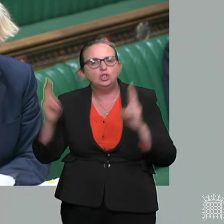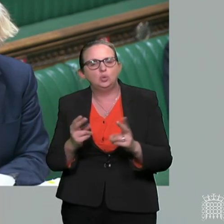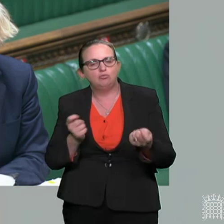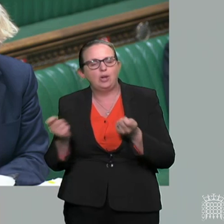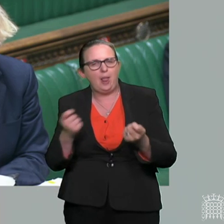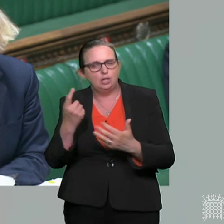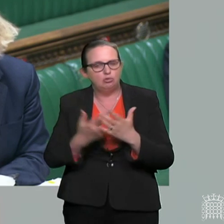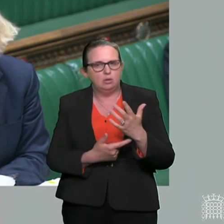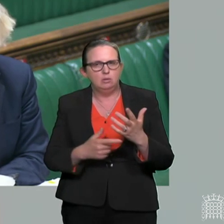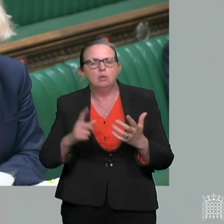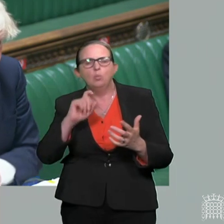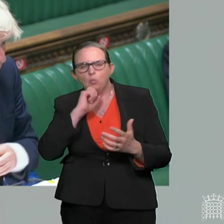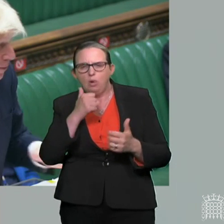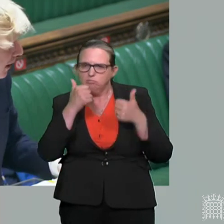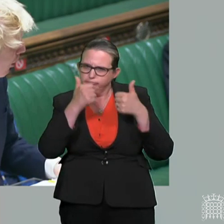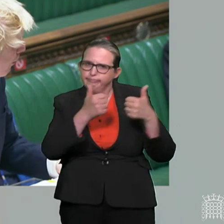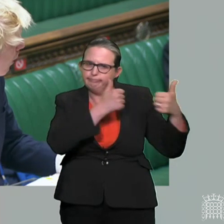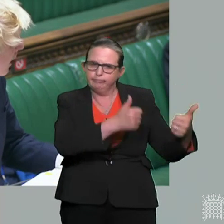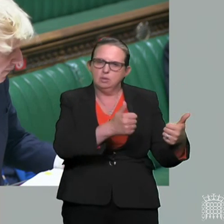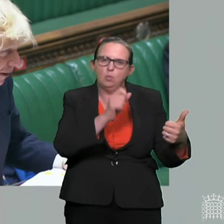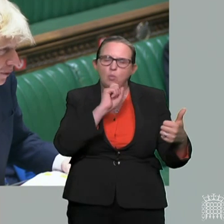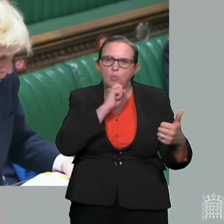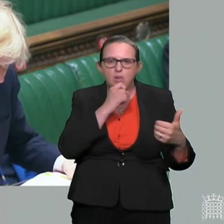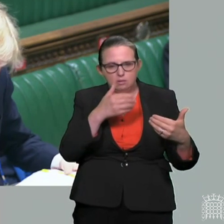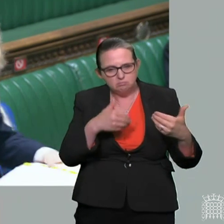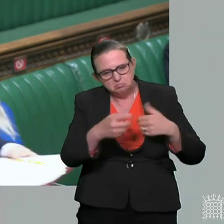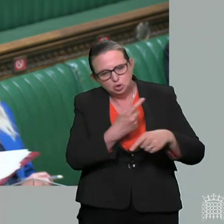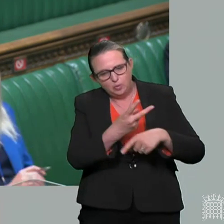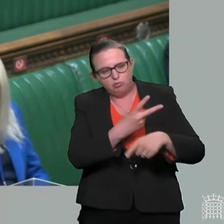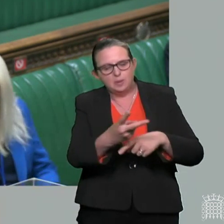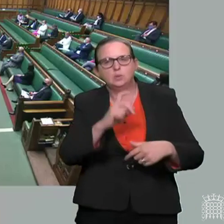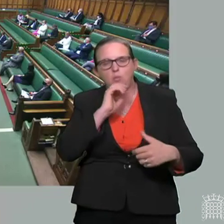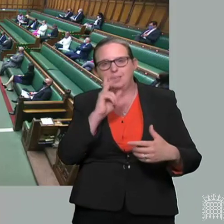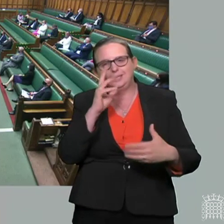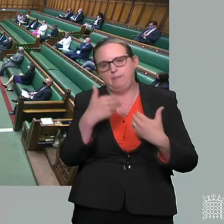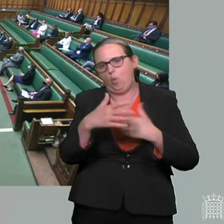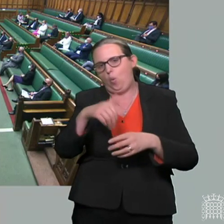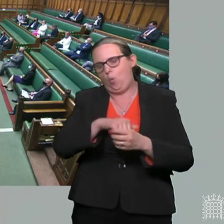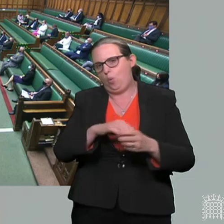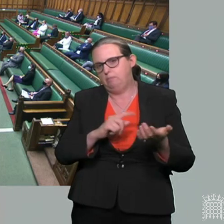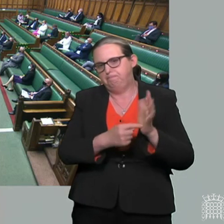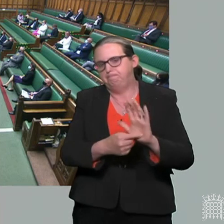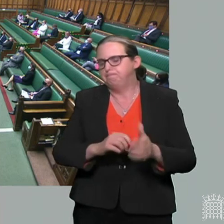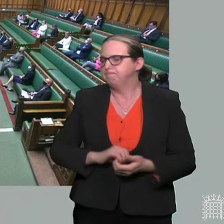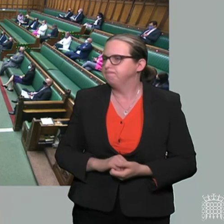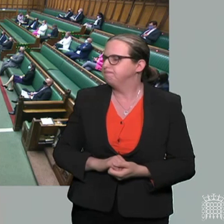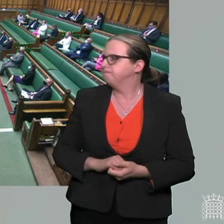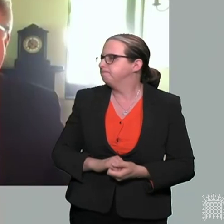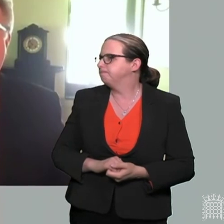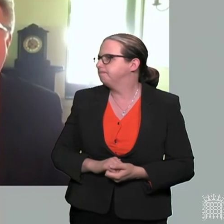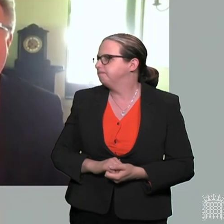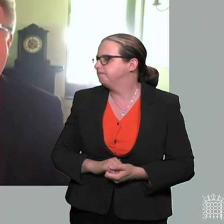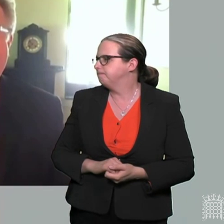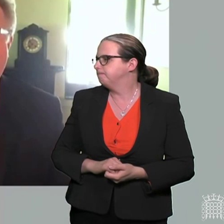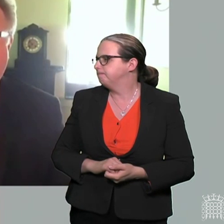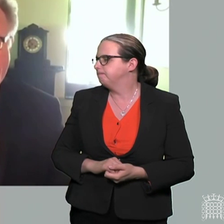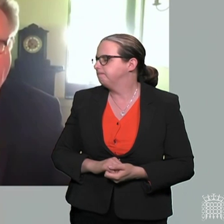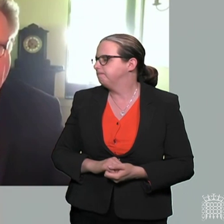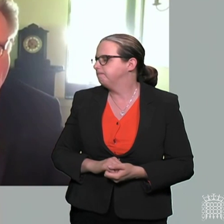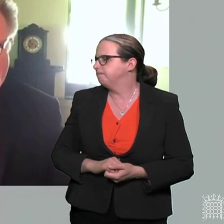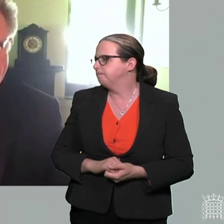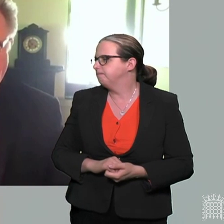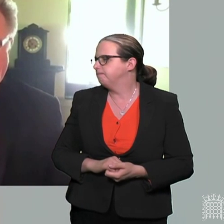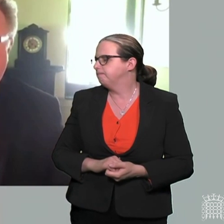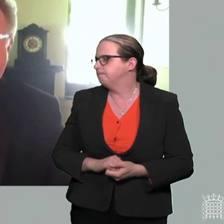I thank them for that, and he and the taskforce will be seeing a lot more in the next few weeks.